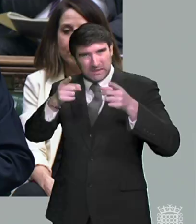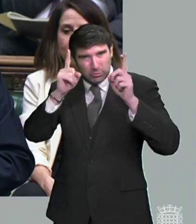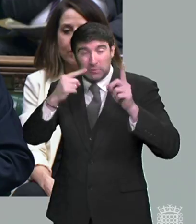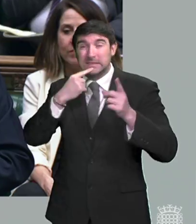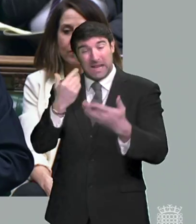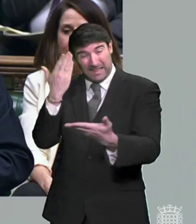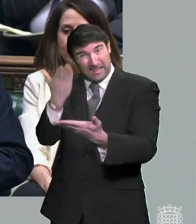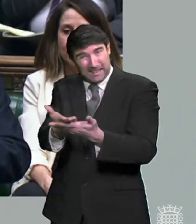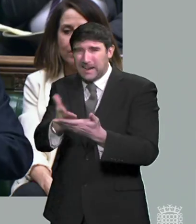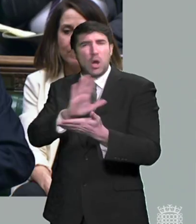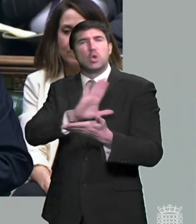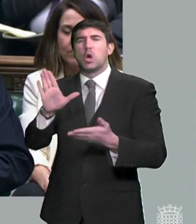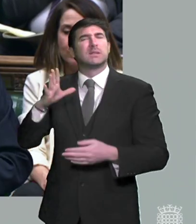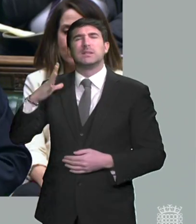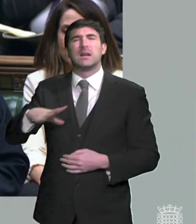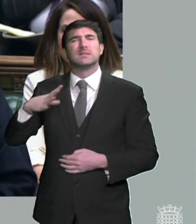Why does the Prime Minister still want the Bill?